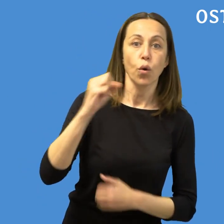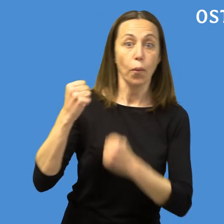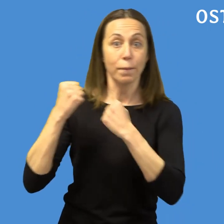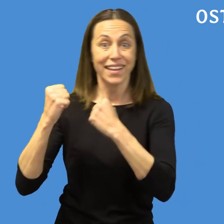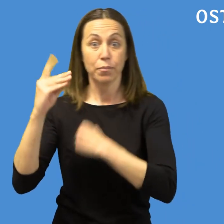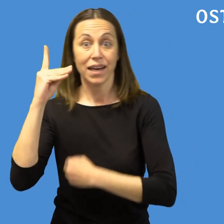fuerte